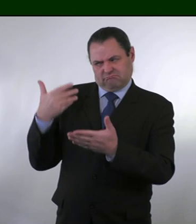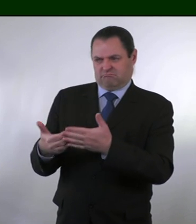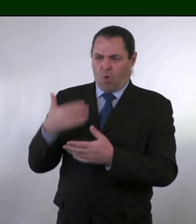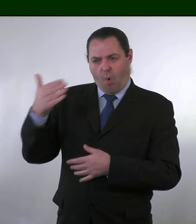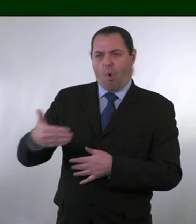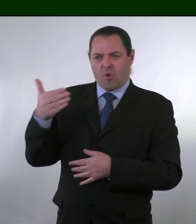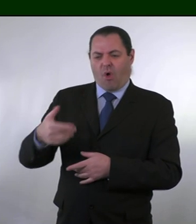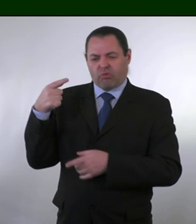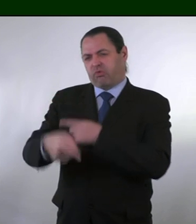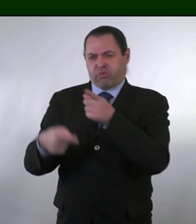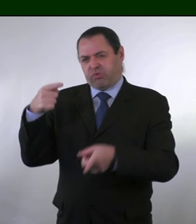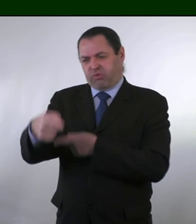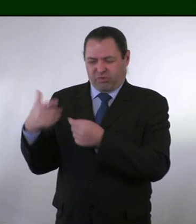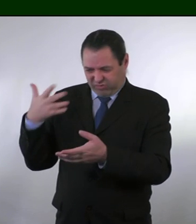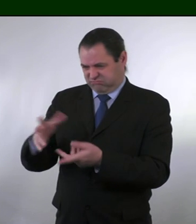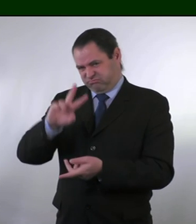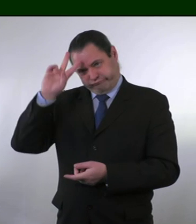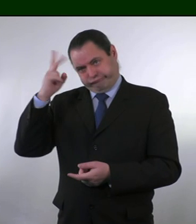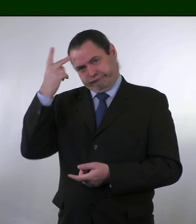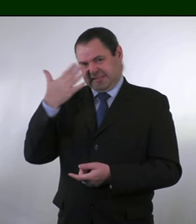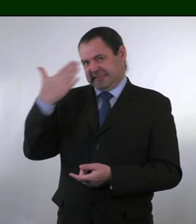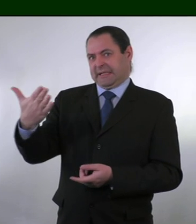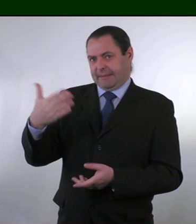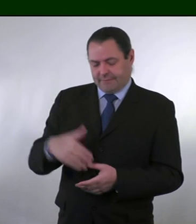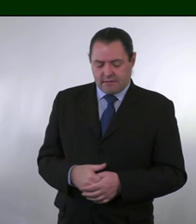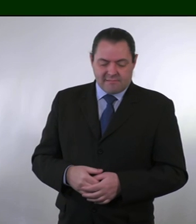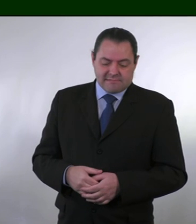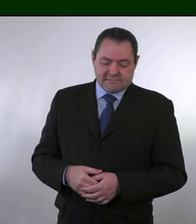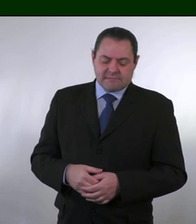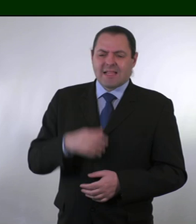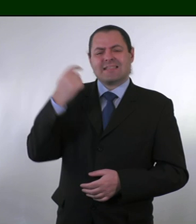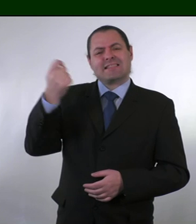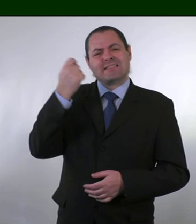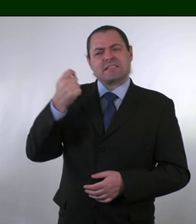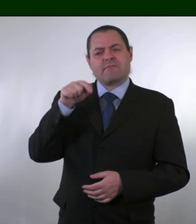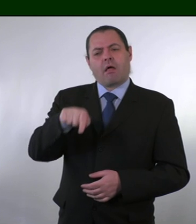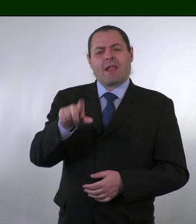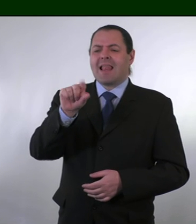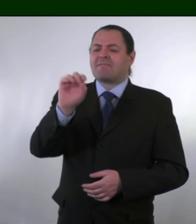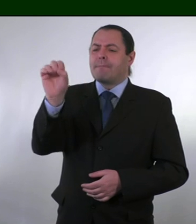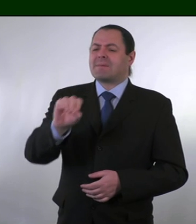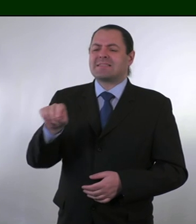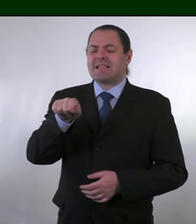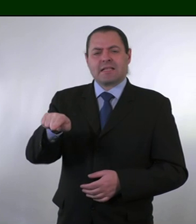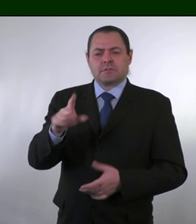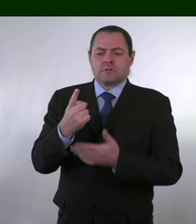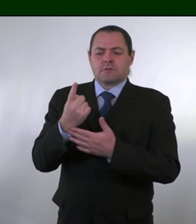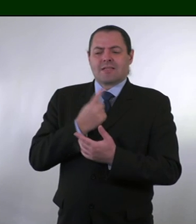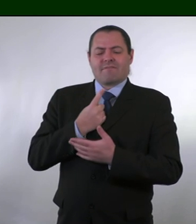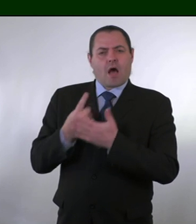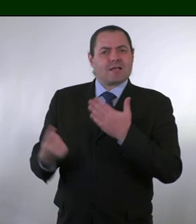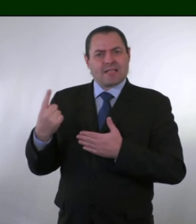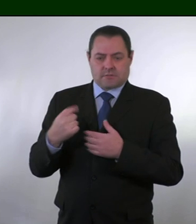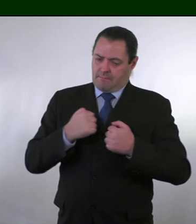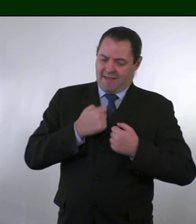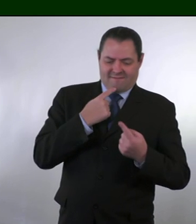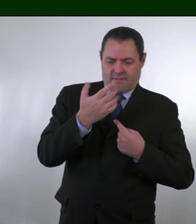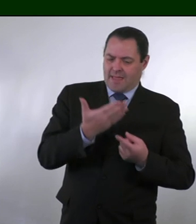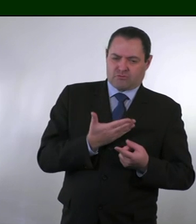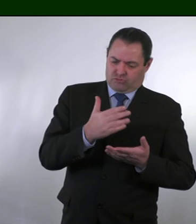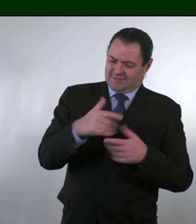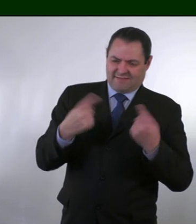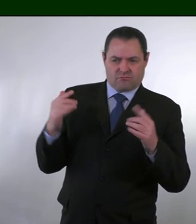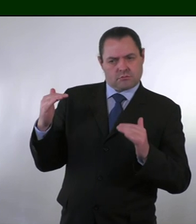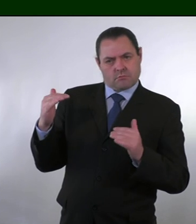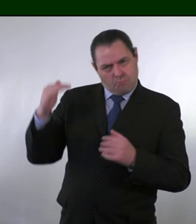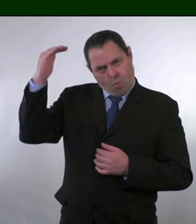In fact, the numbers that he gives for the success rate of the NHS self-isolation programme are, according to my information, way too low.